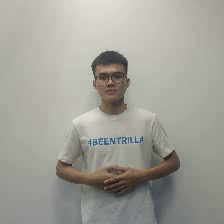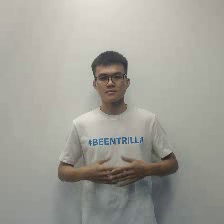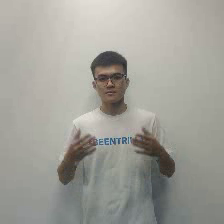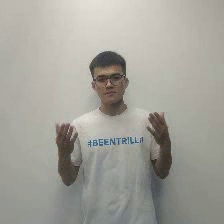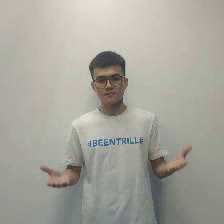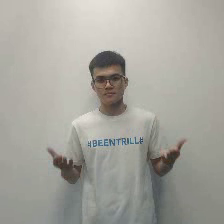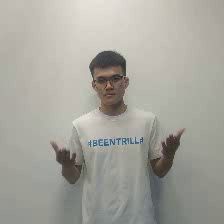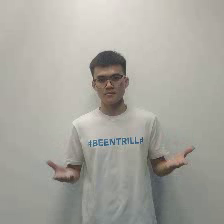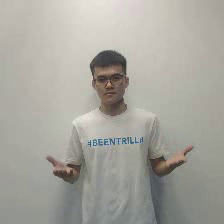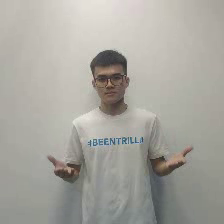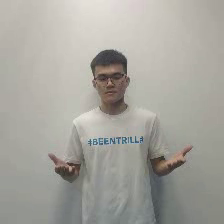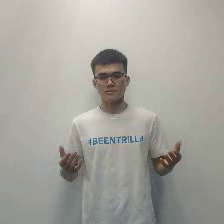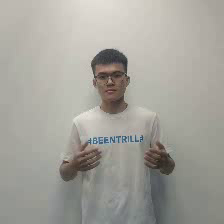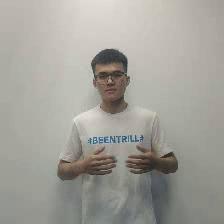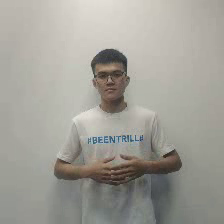Nặng